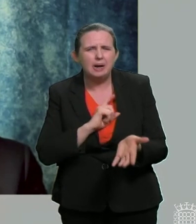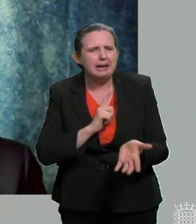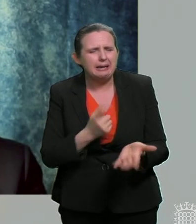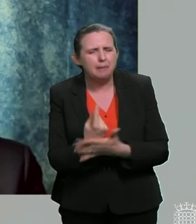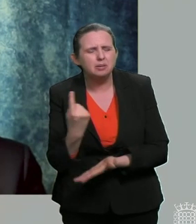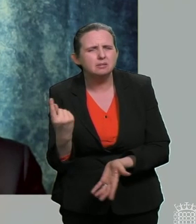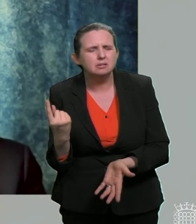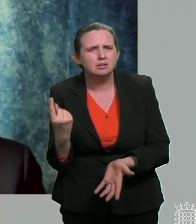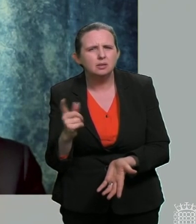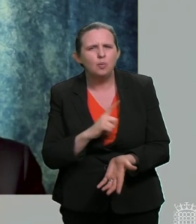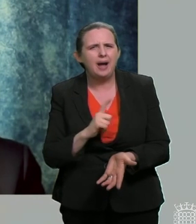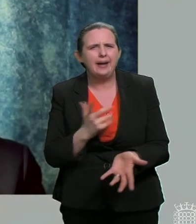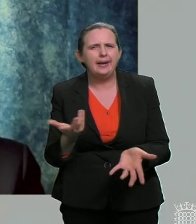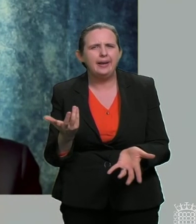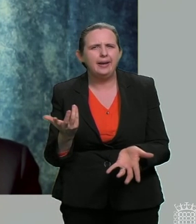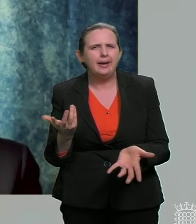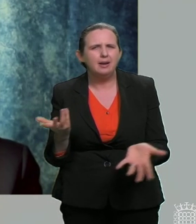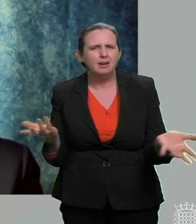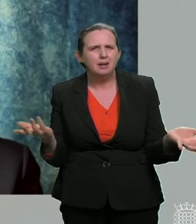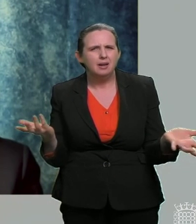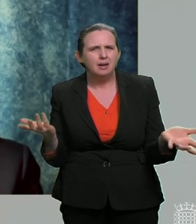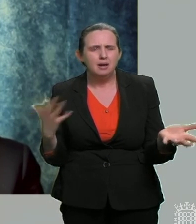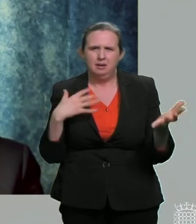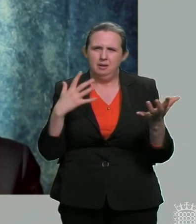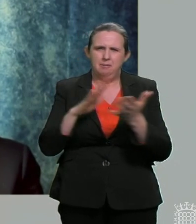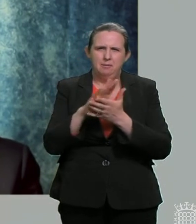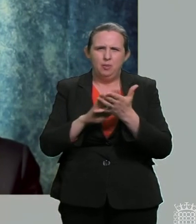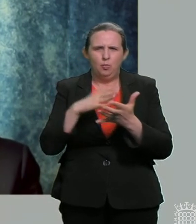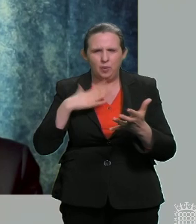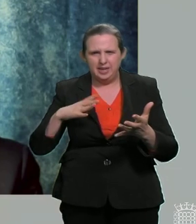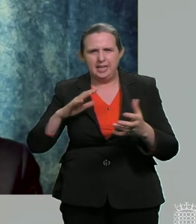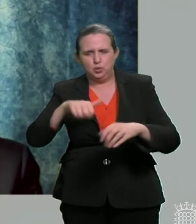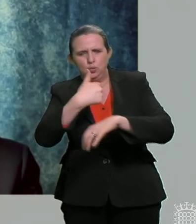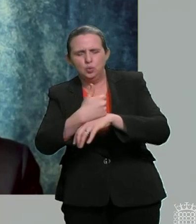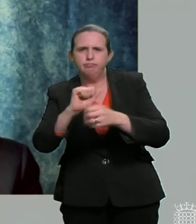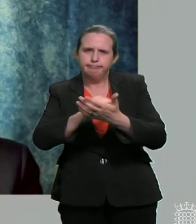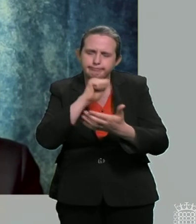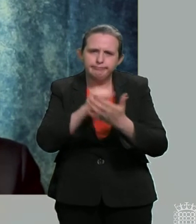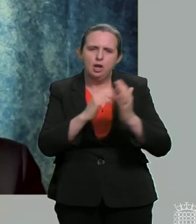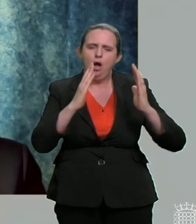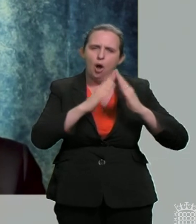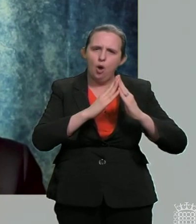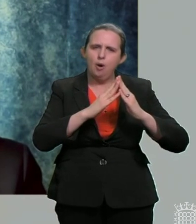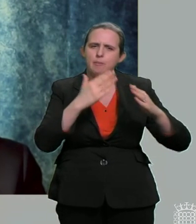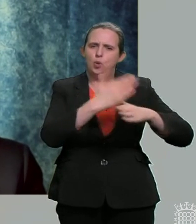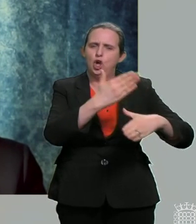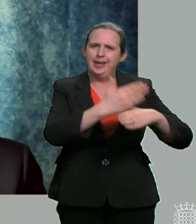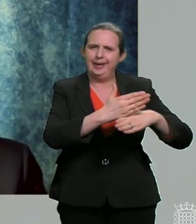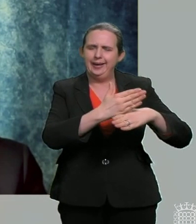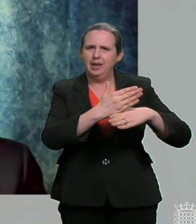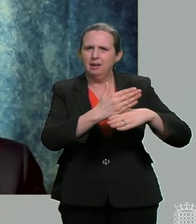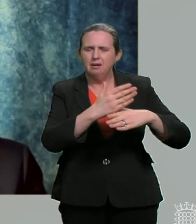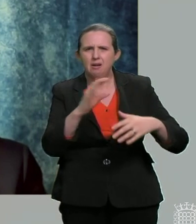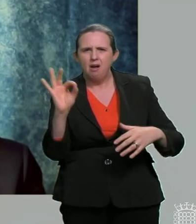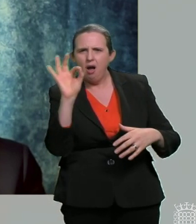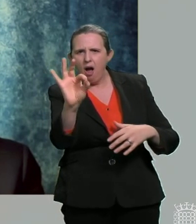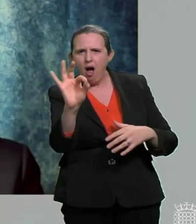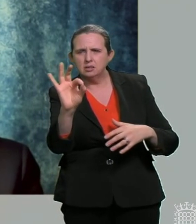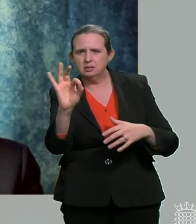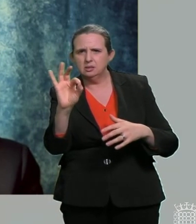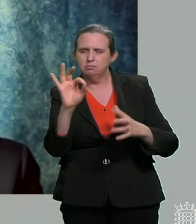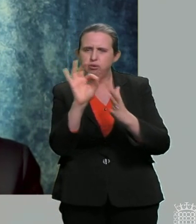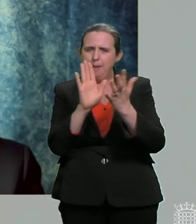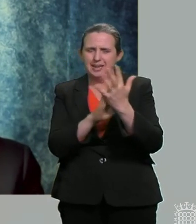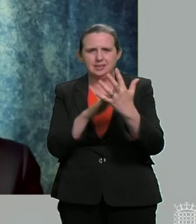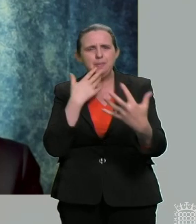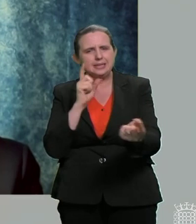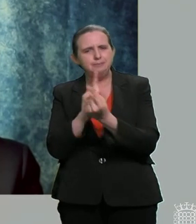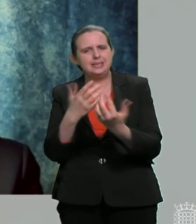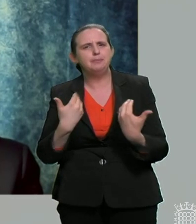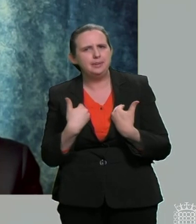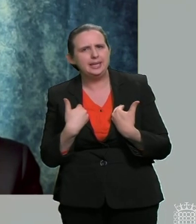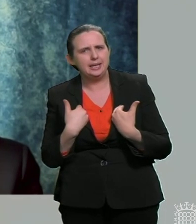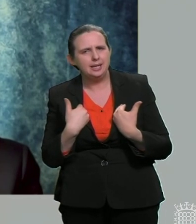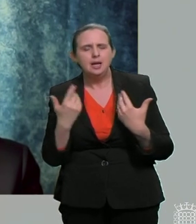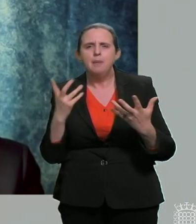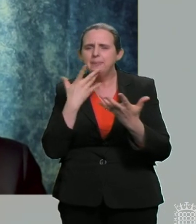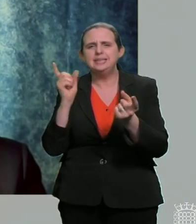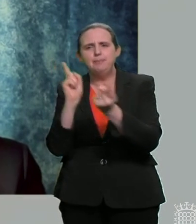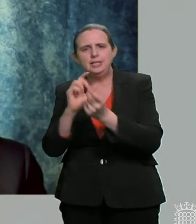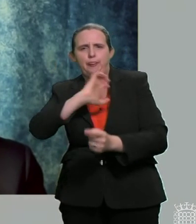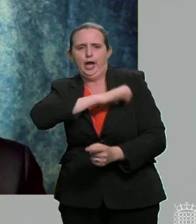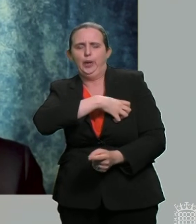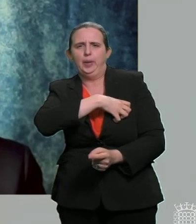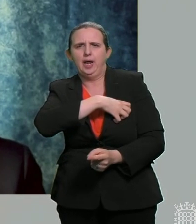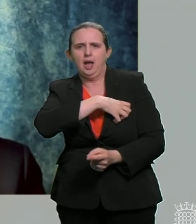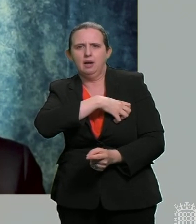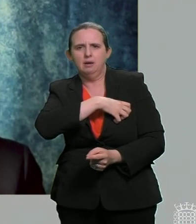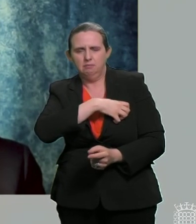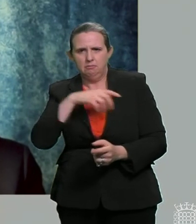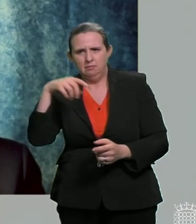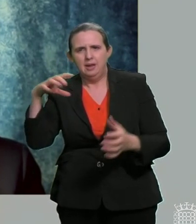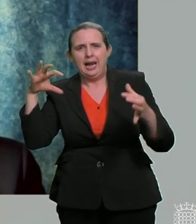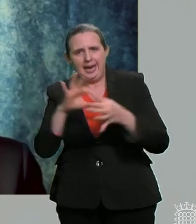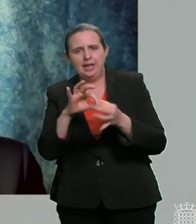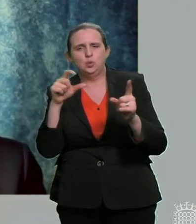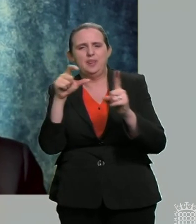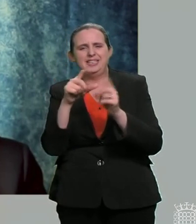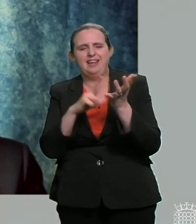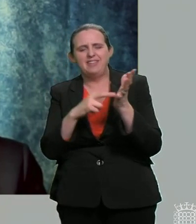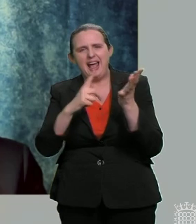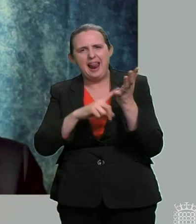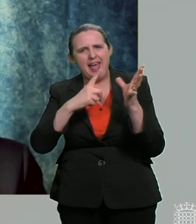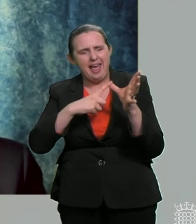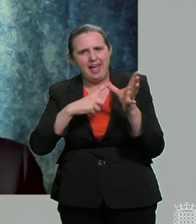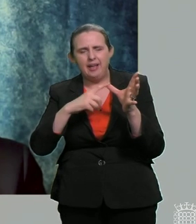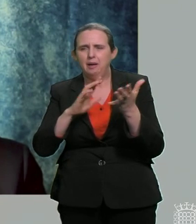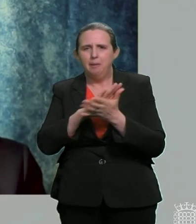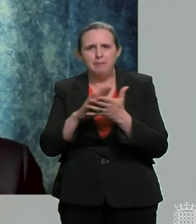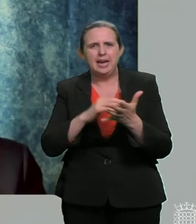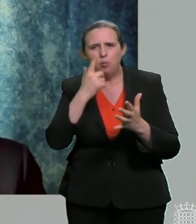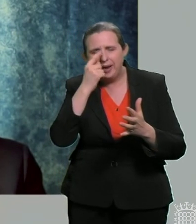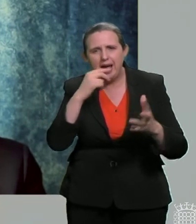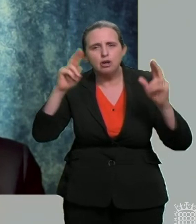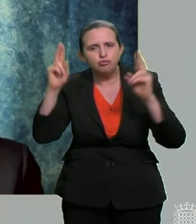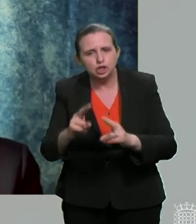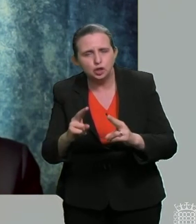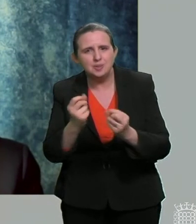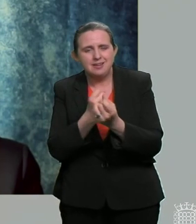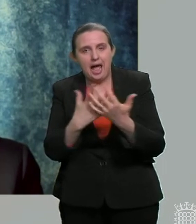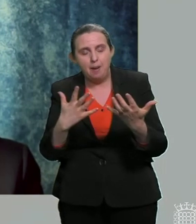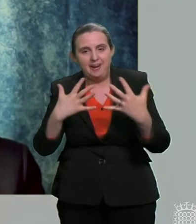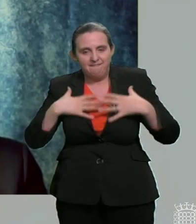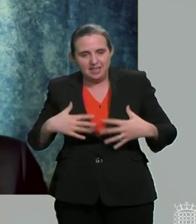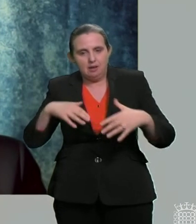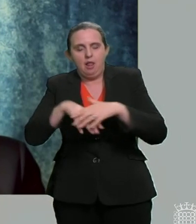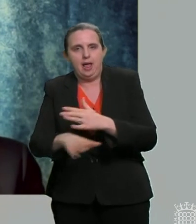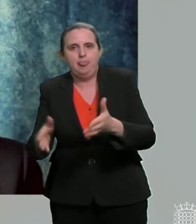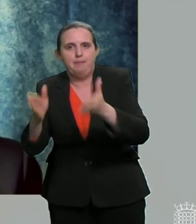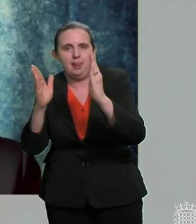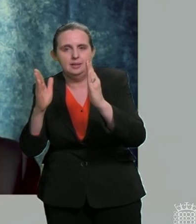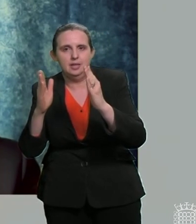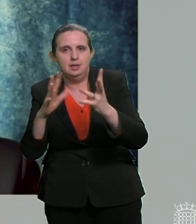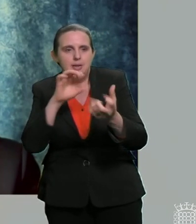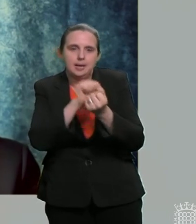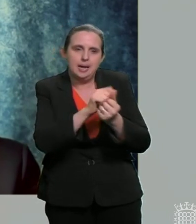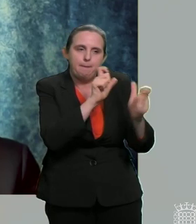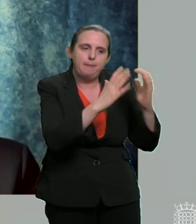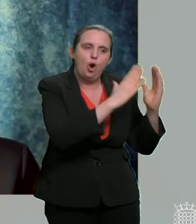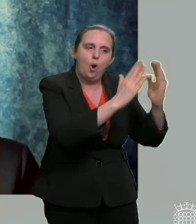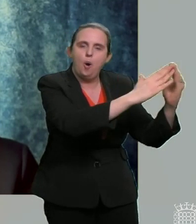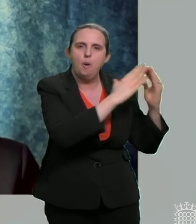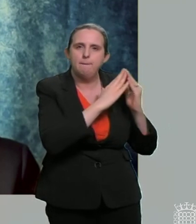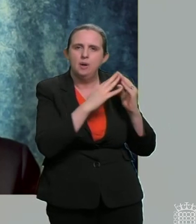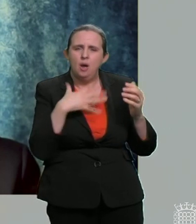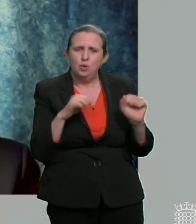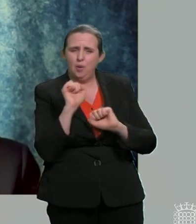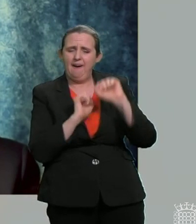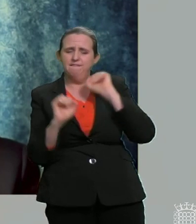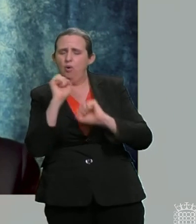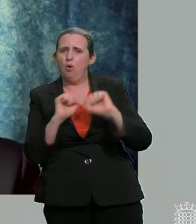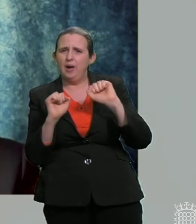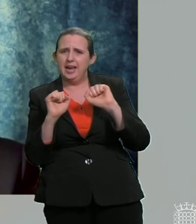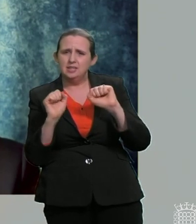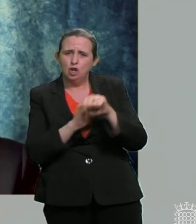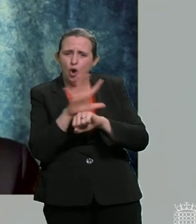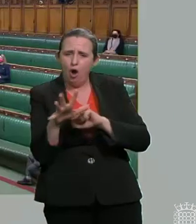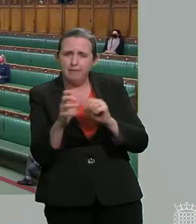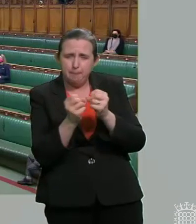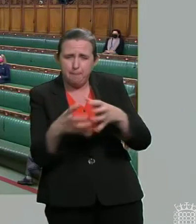Given that BT is on standby to install home secure technology to allow homeworking, will the Prime Minister meet me and the Public and Commercial Services Union ahead of the strike ballot next week, so that workplace numbers can be reduced until the vaccine is rolled out, to keep people safe and avoid an unnecessary strike?